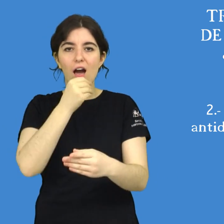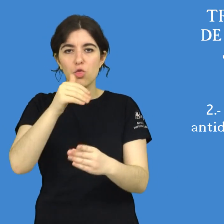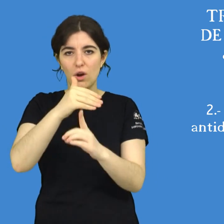azúcar